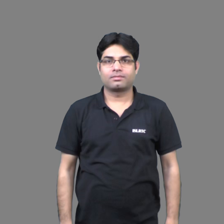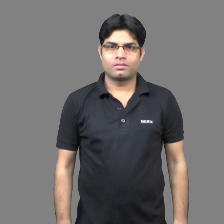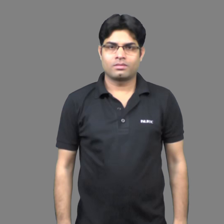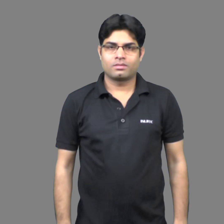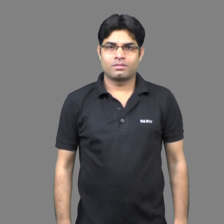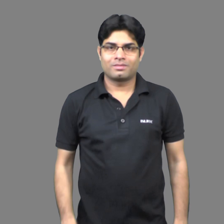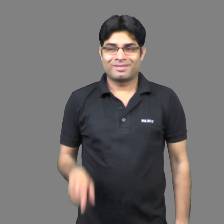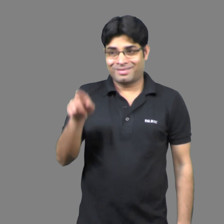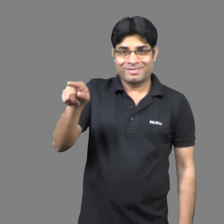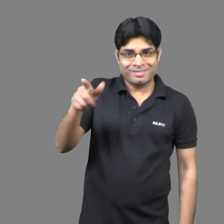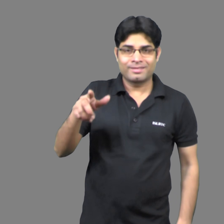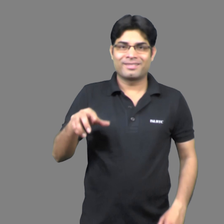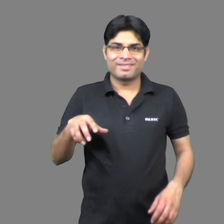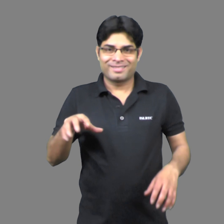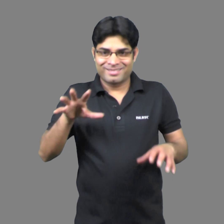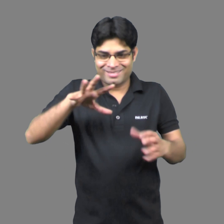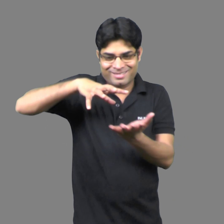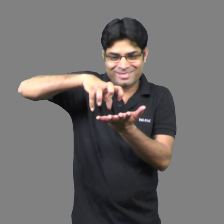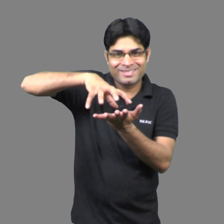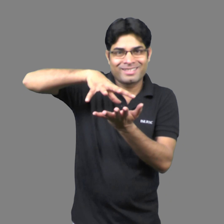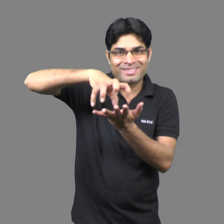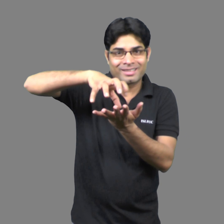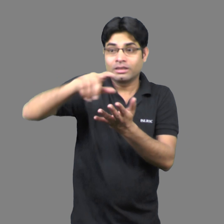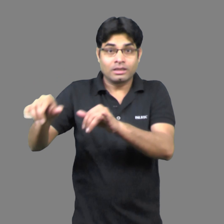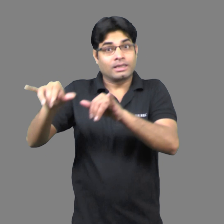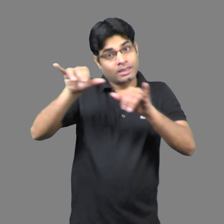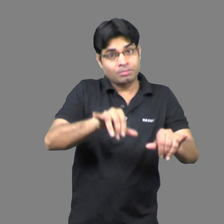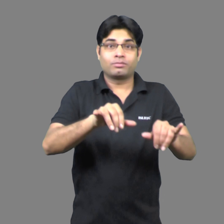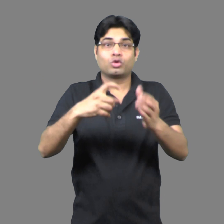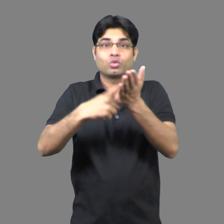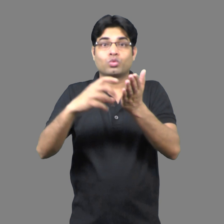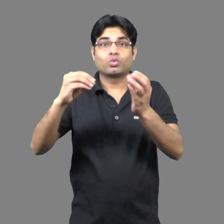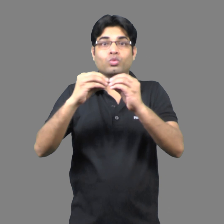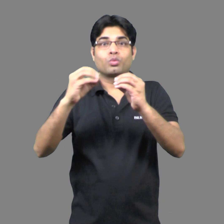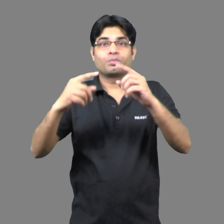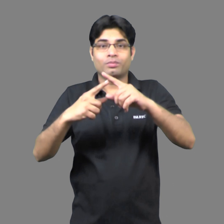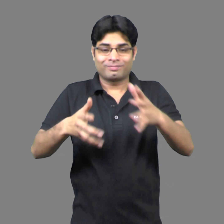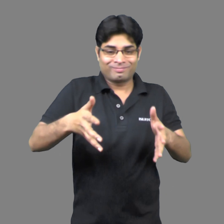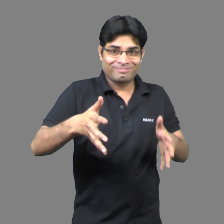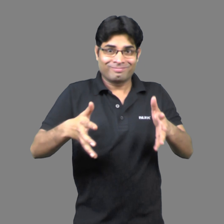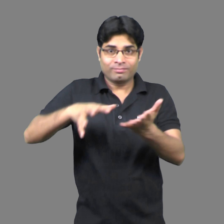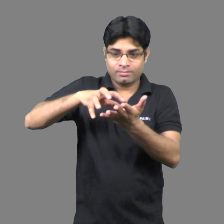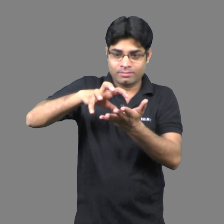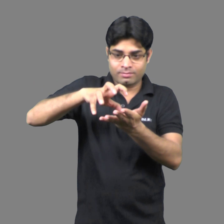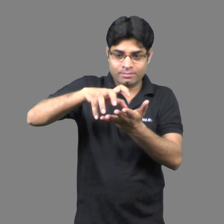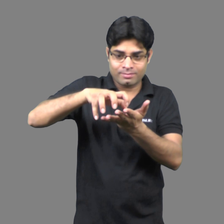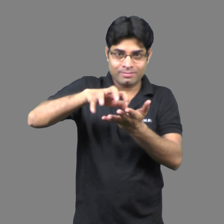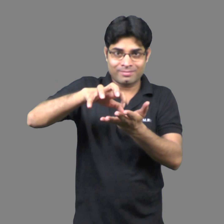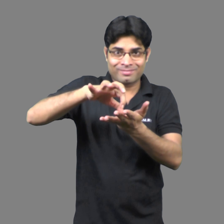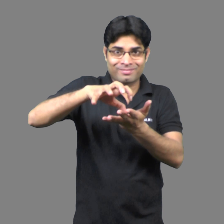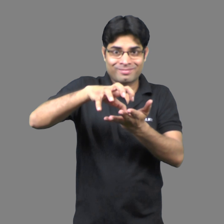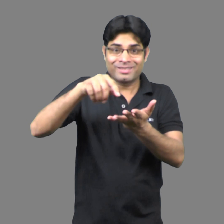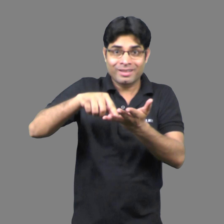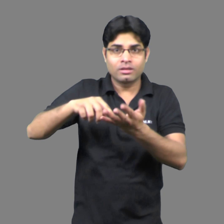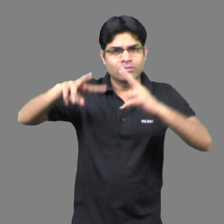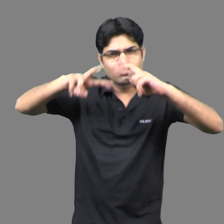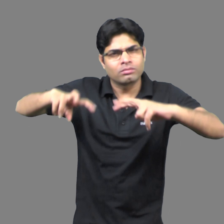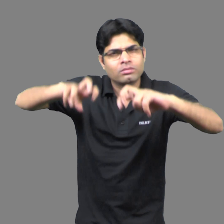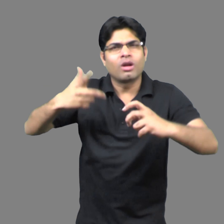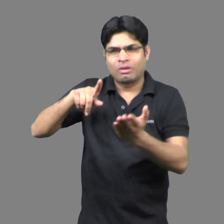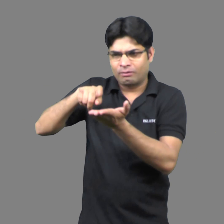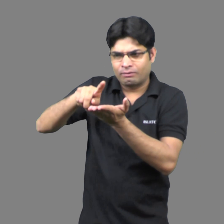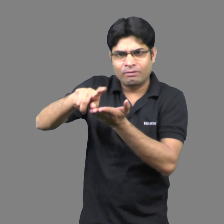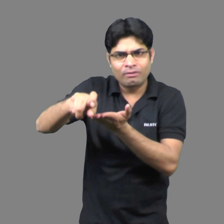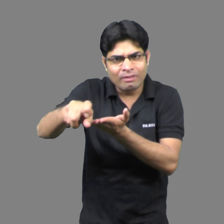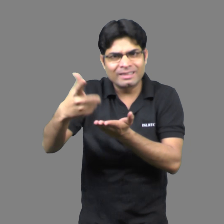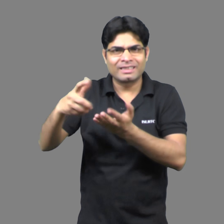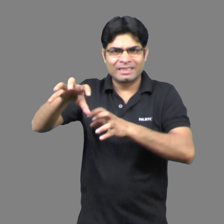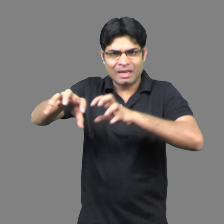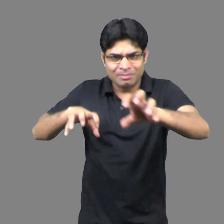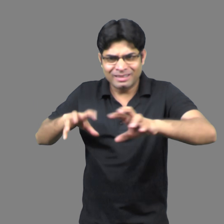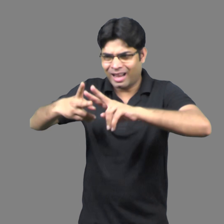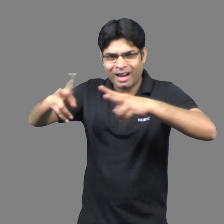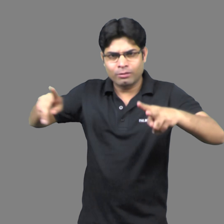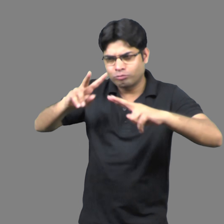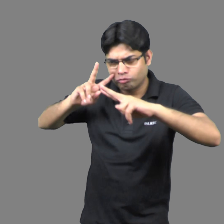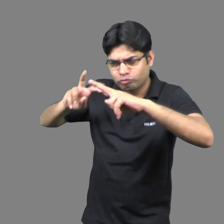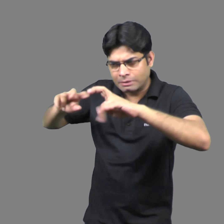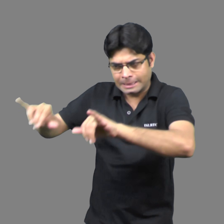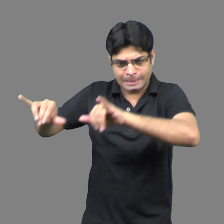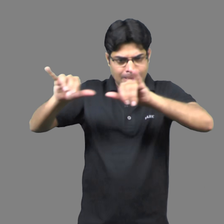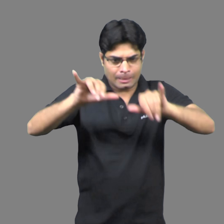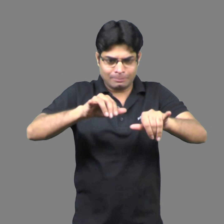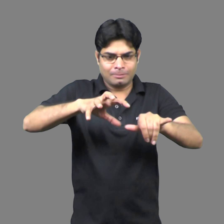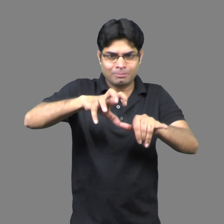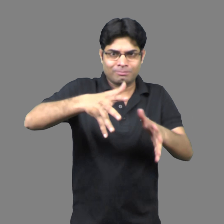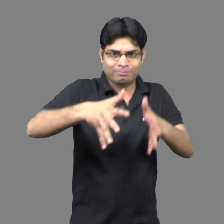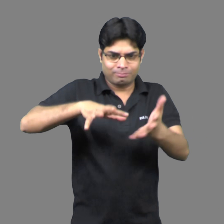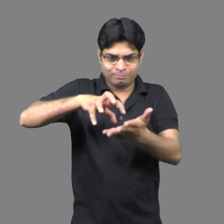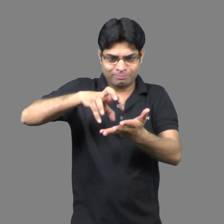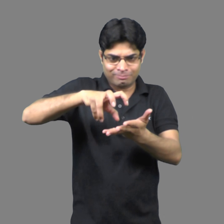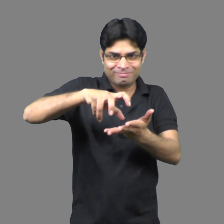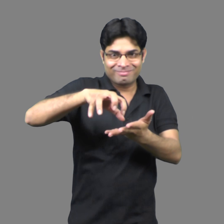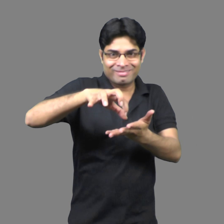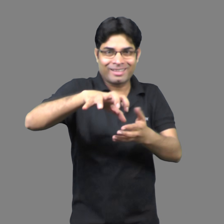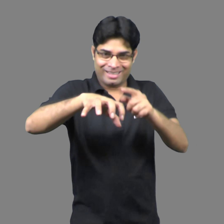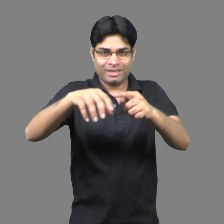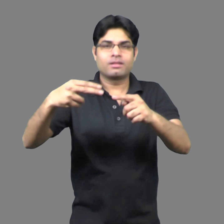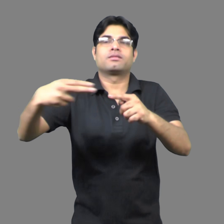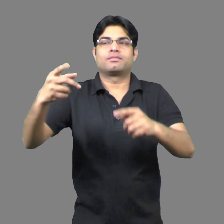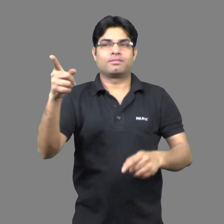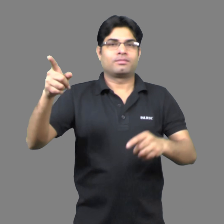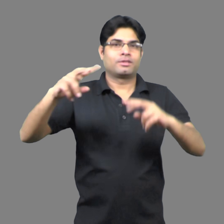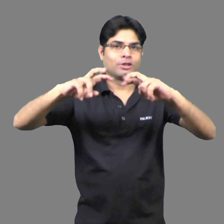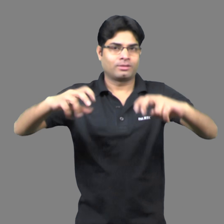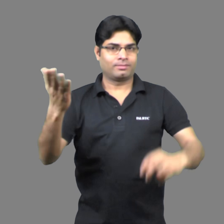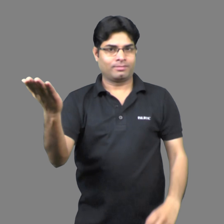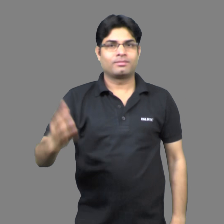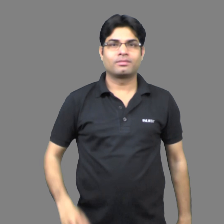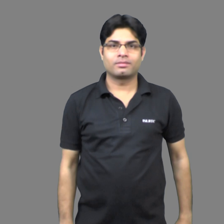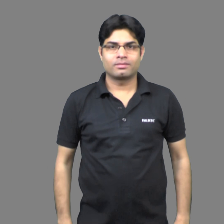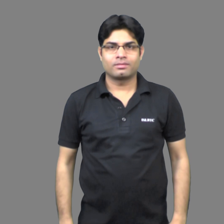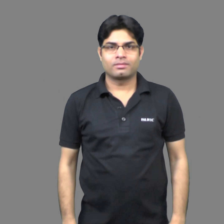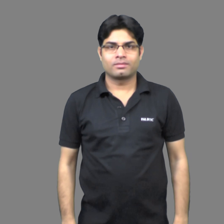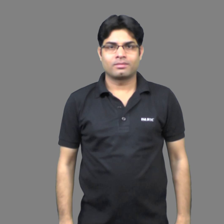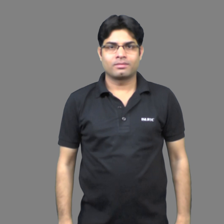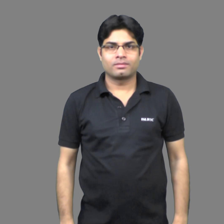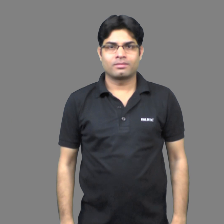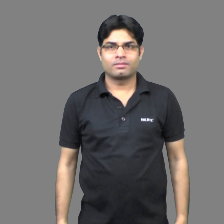Hexapod Robot